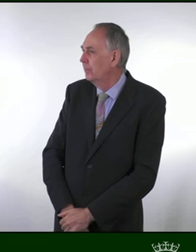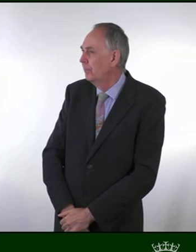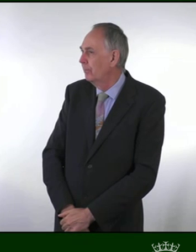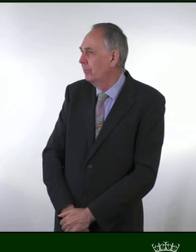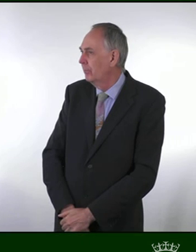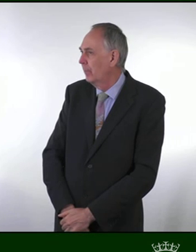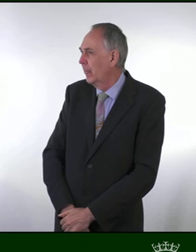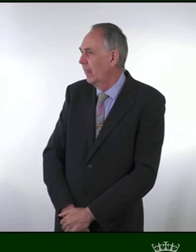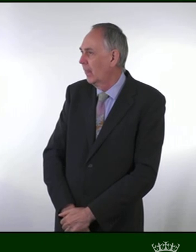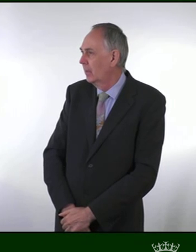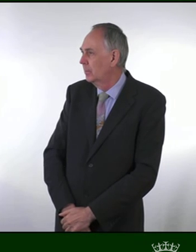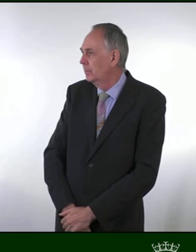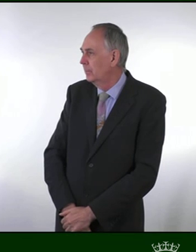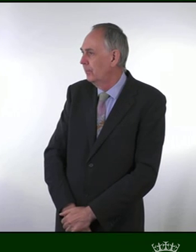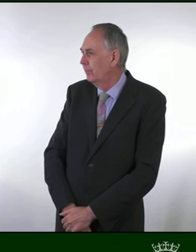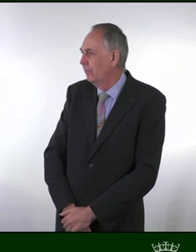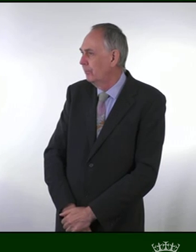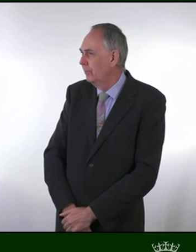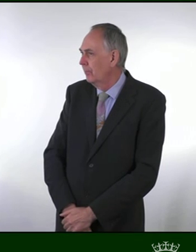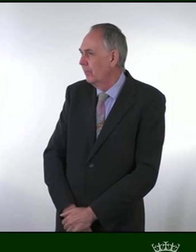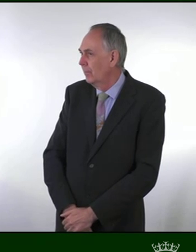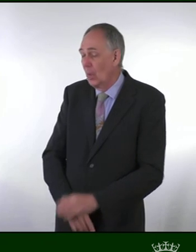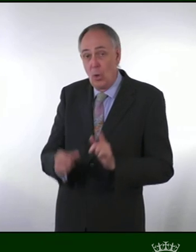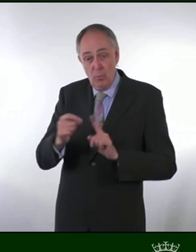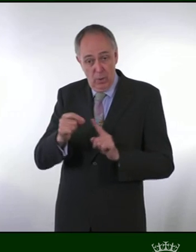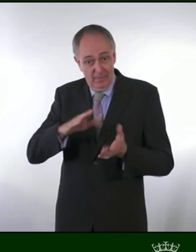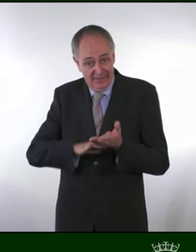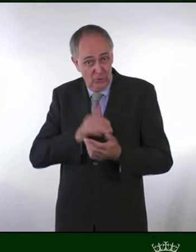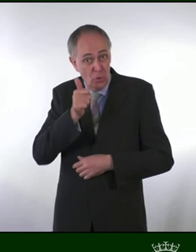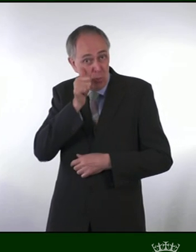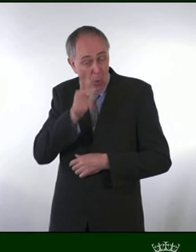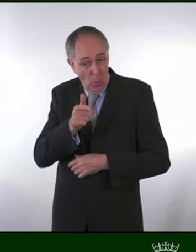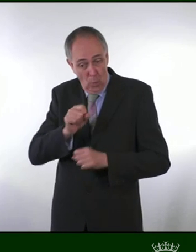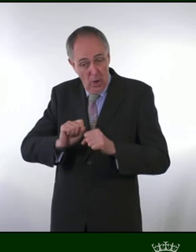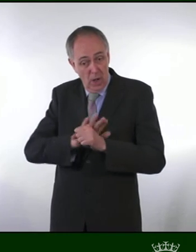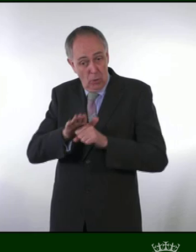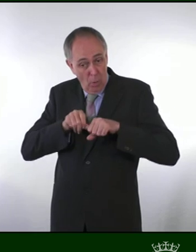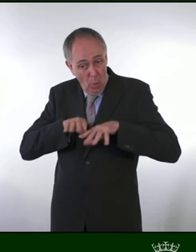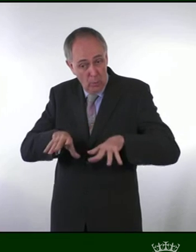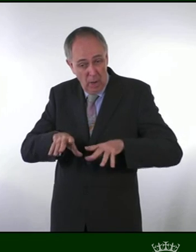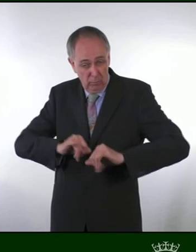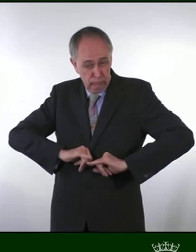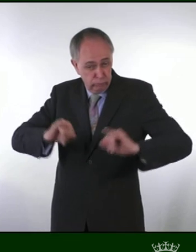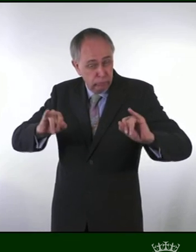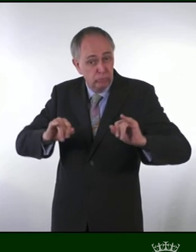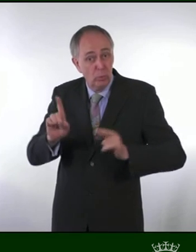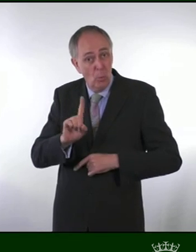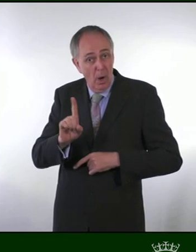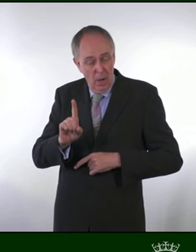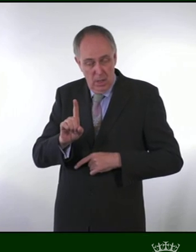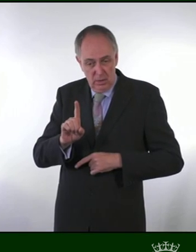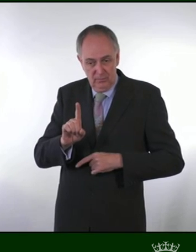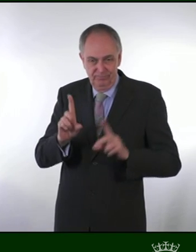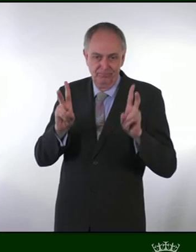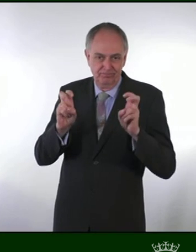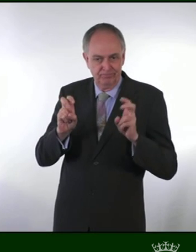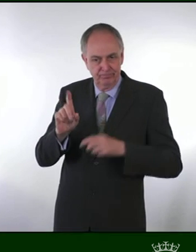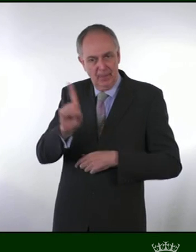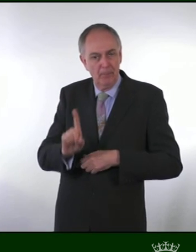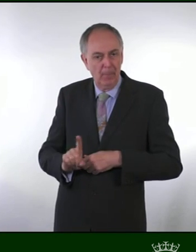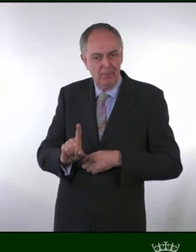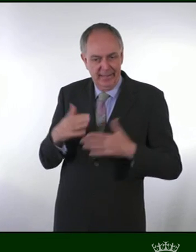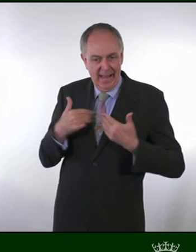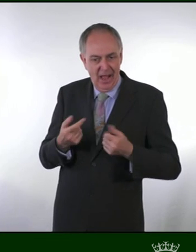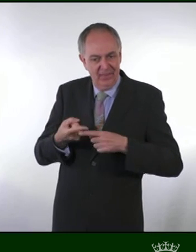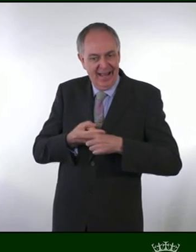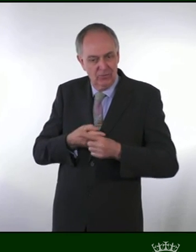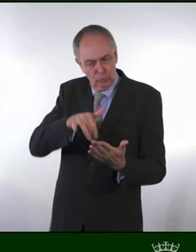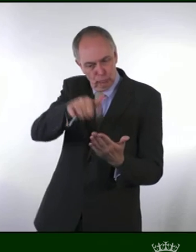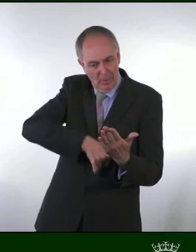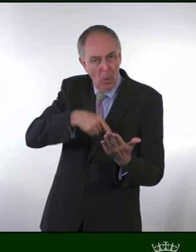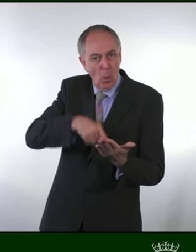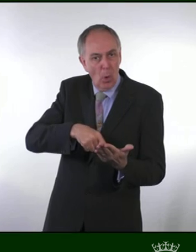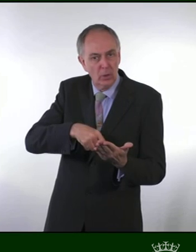As the Prime Minister obfuscates over his adviser, the real scandal of the coronavirus pandemic has been exposed in the Public Health England report published yesterday on inequality and poverty.